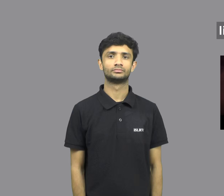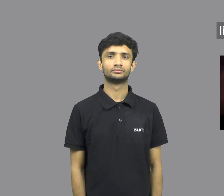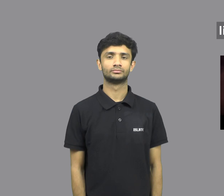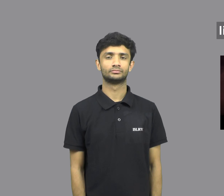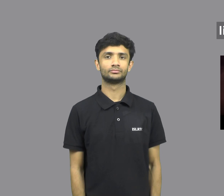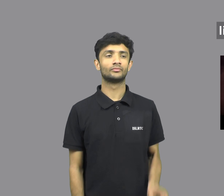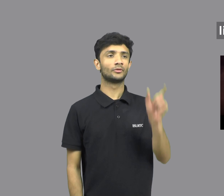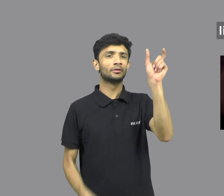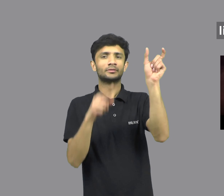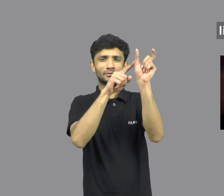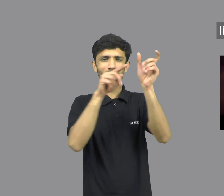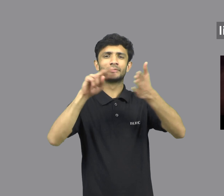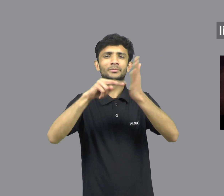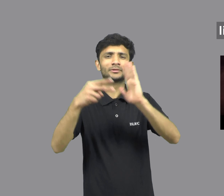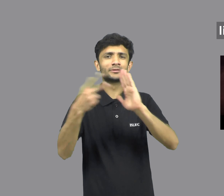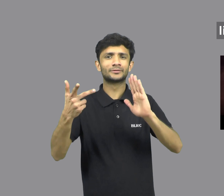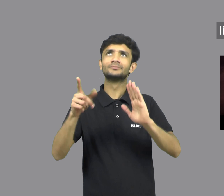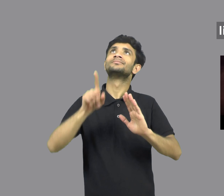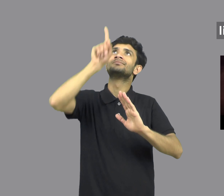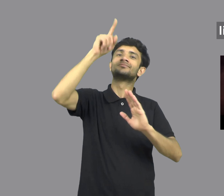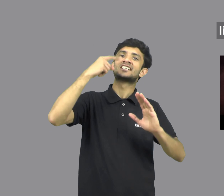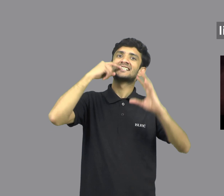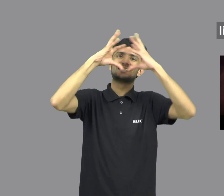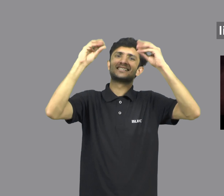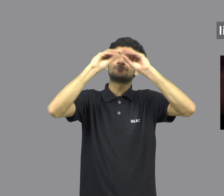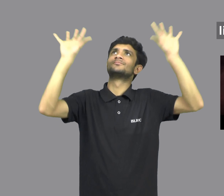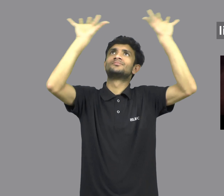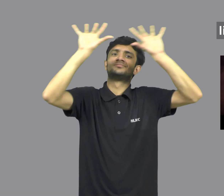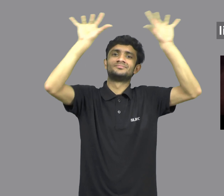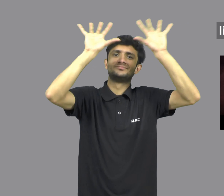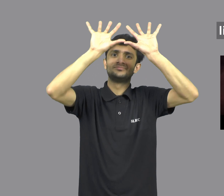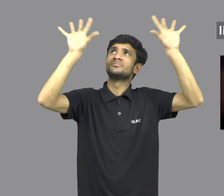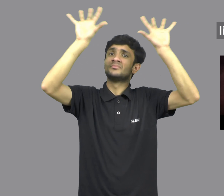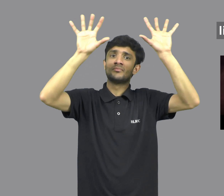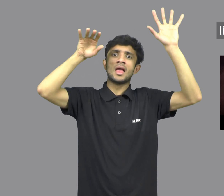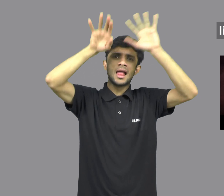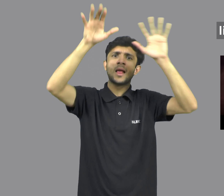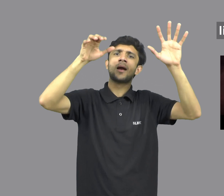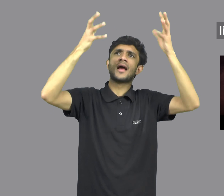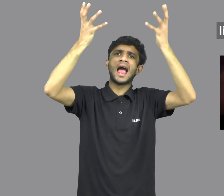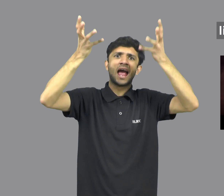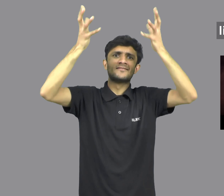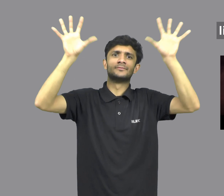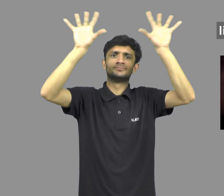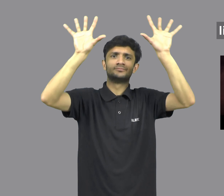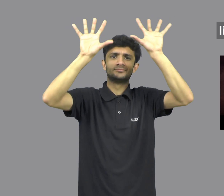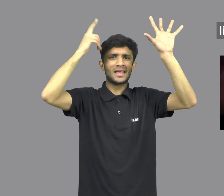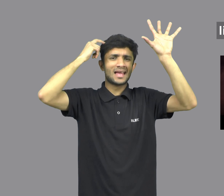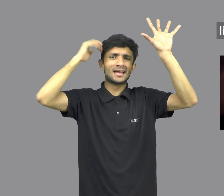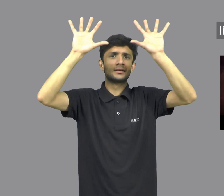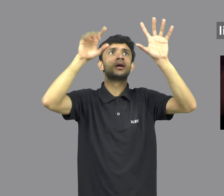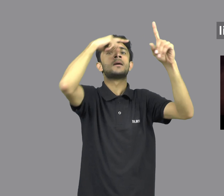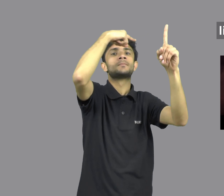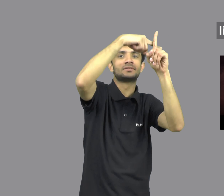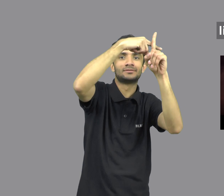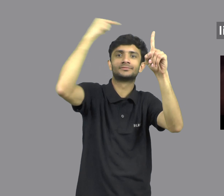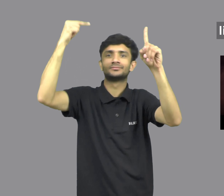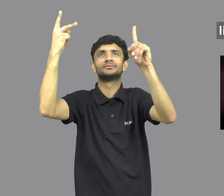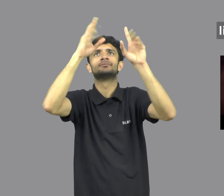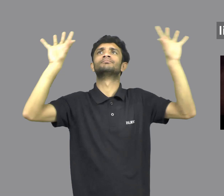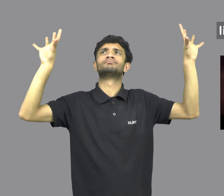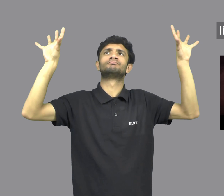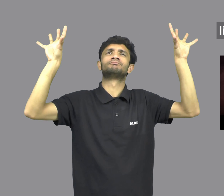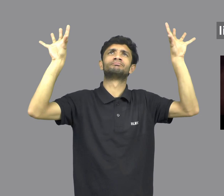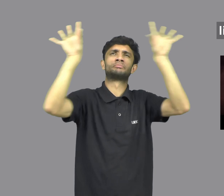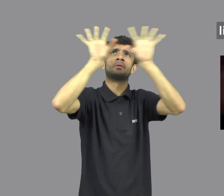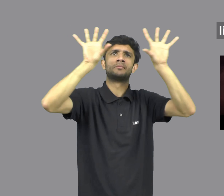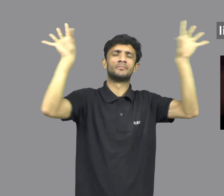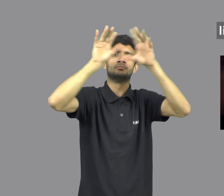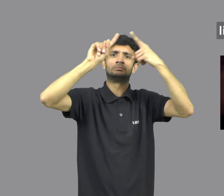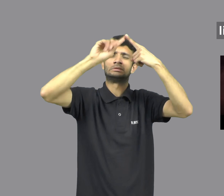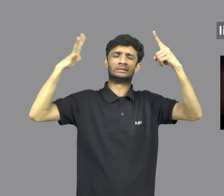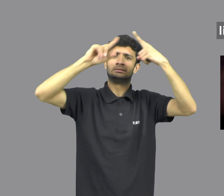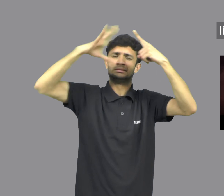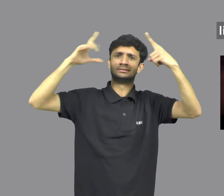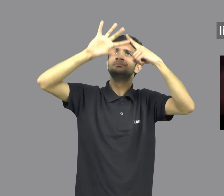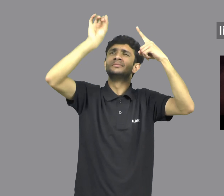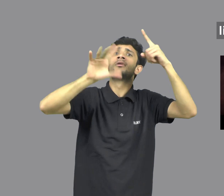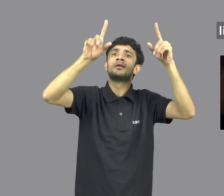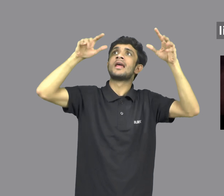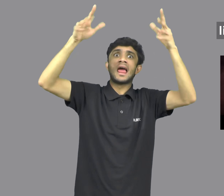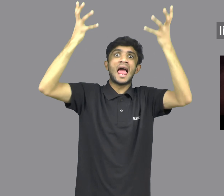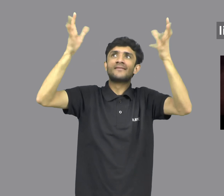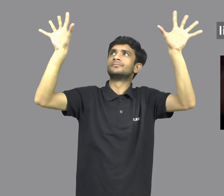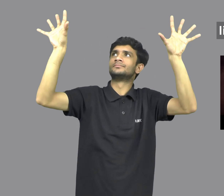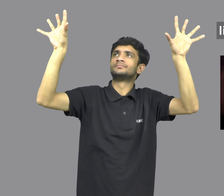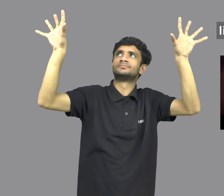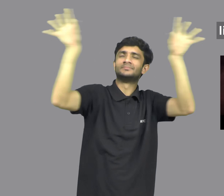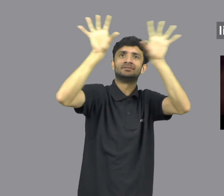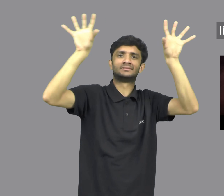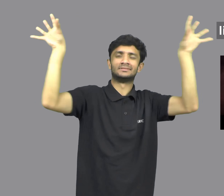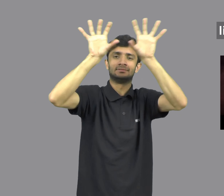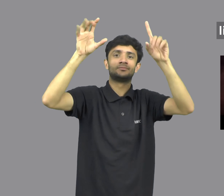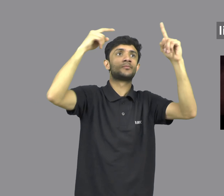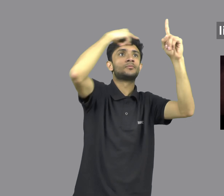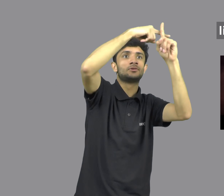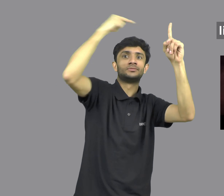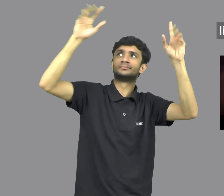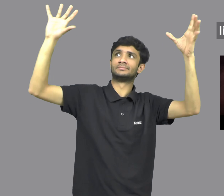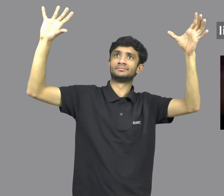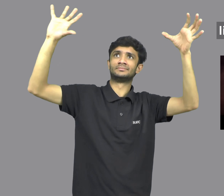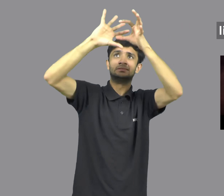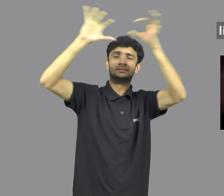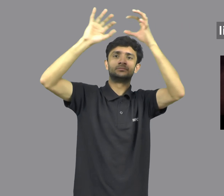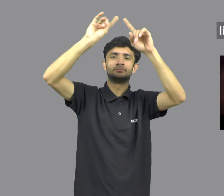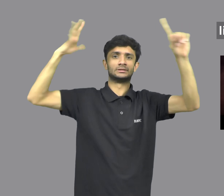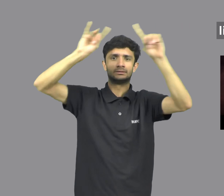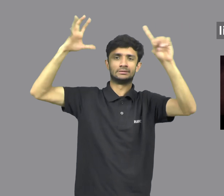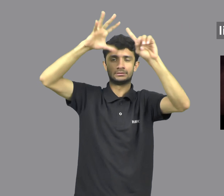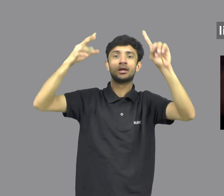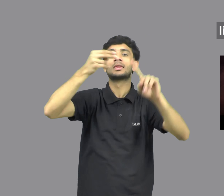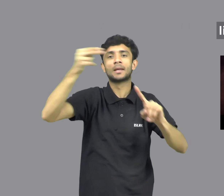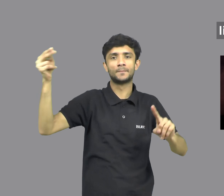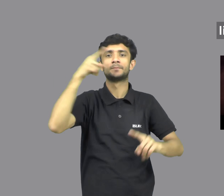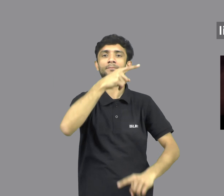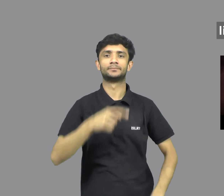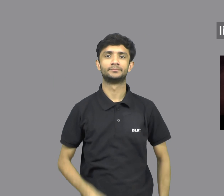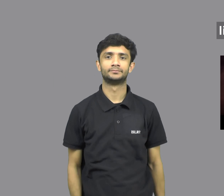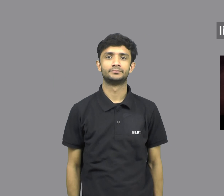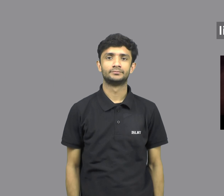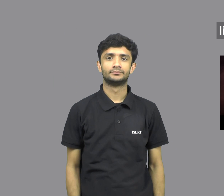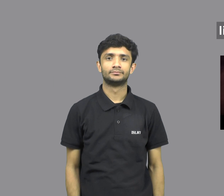Lightning